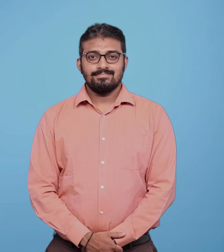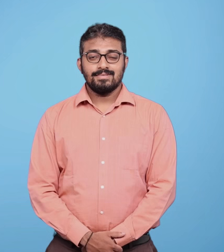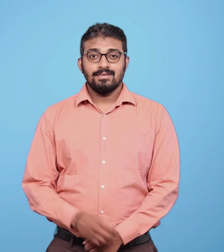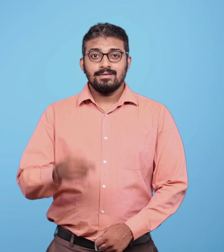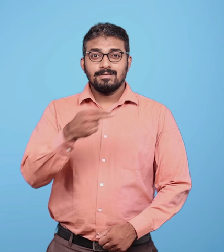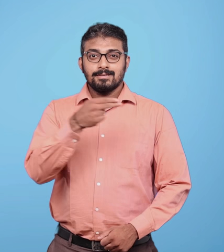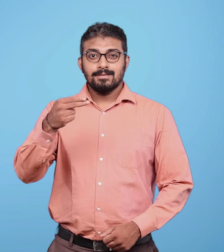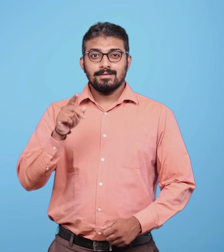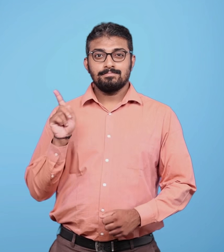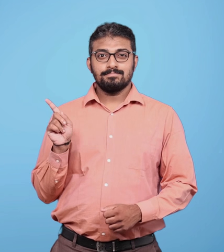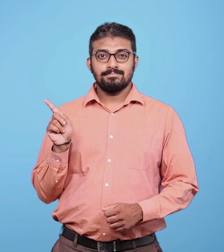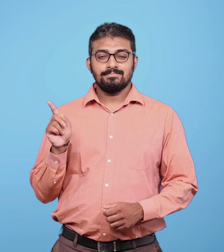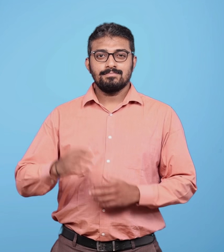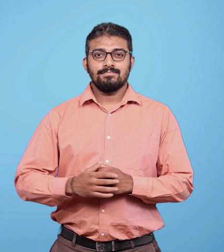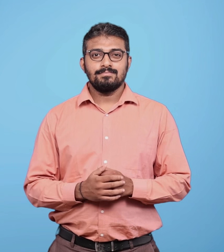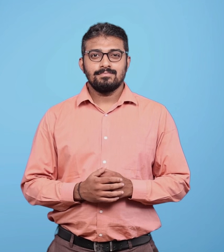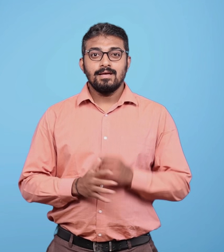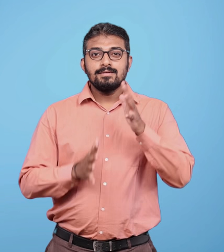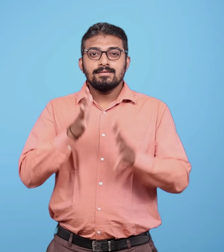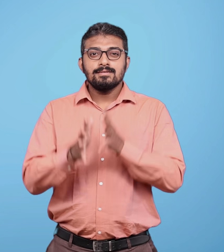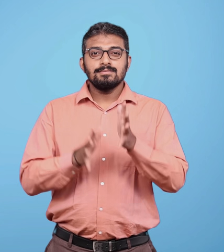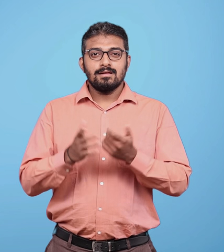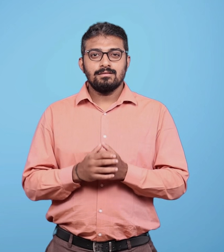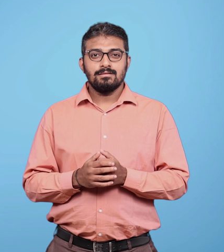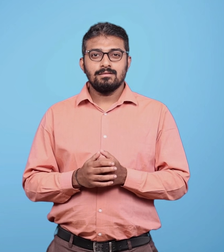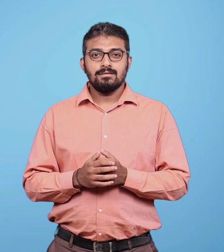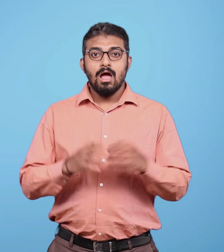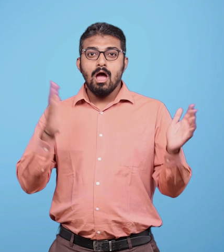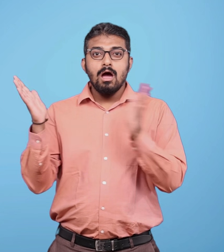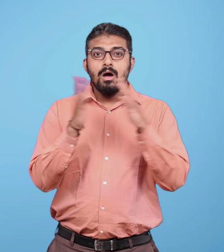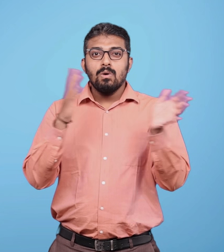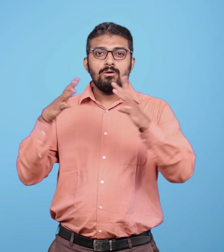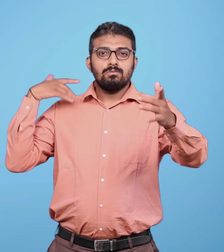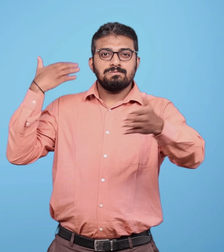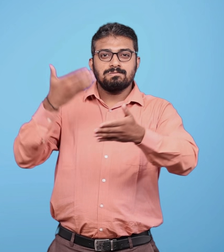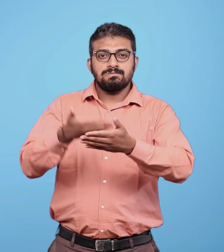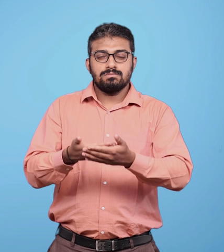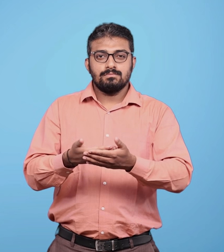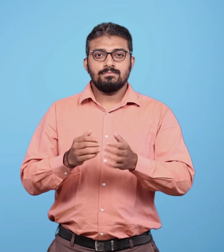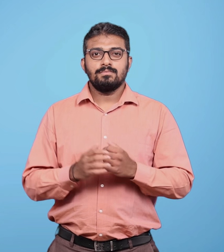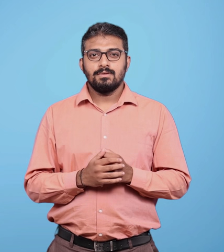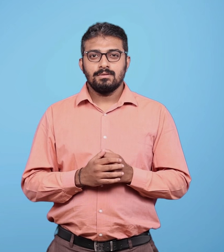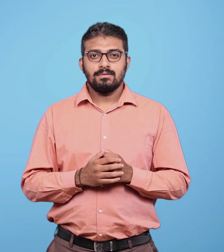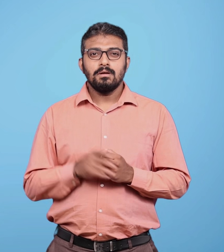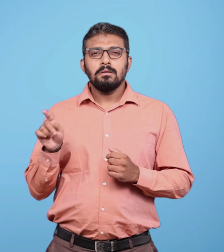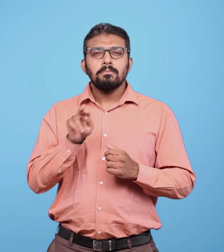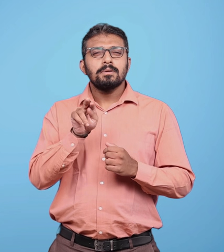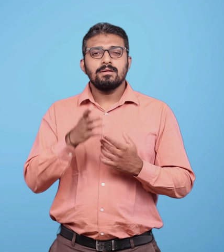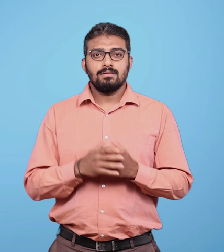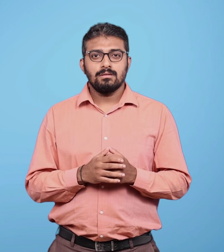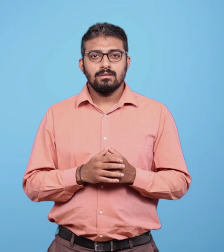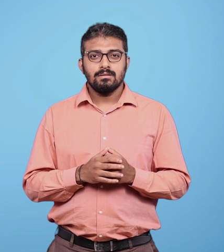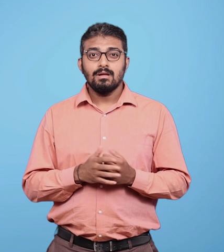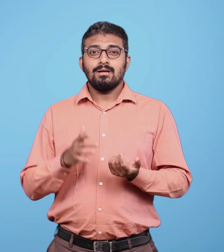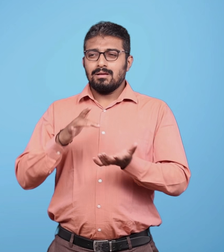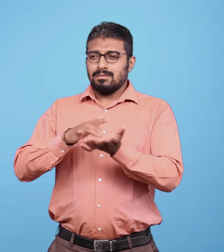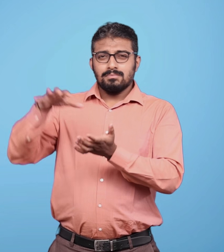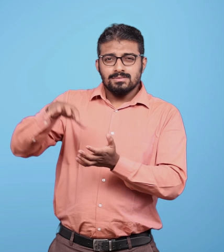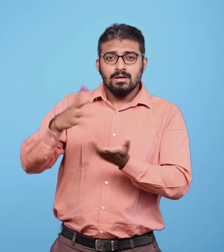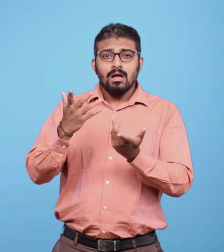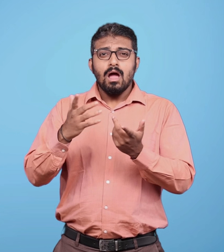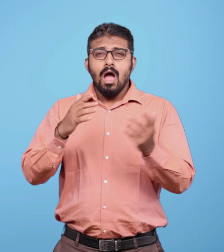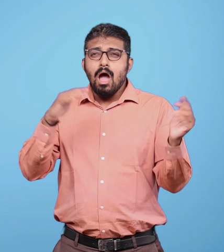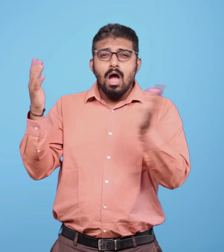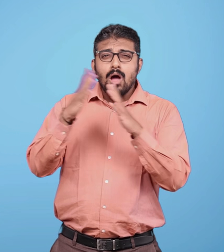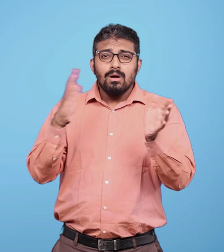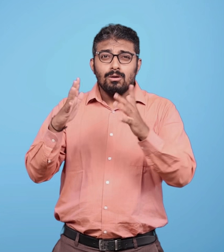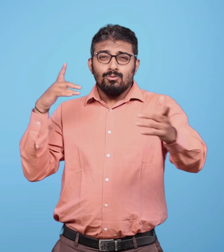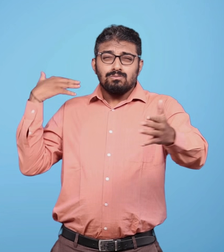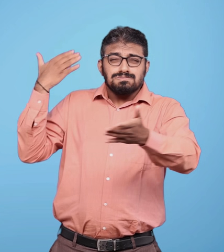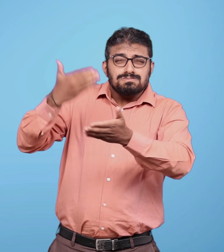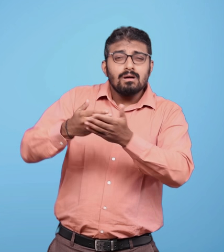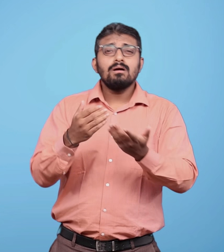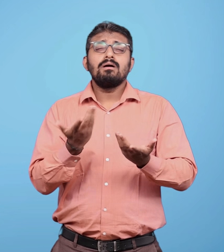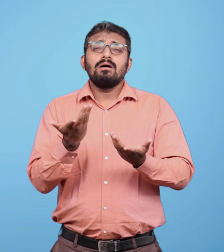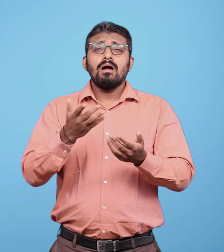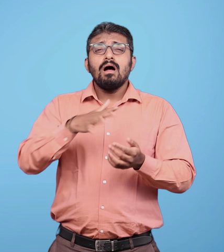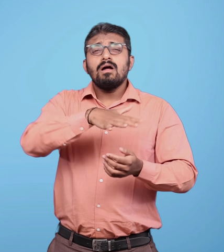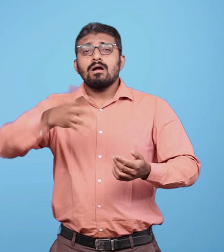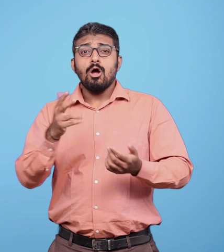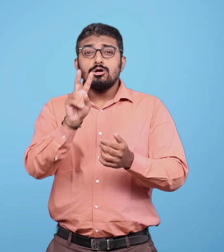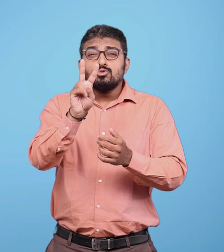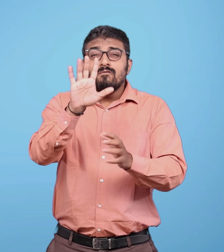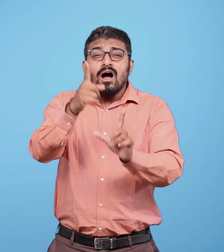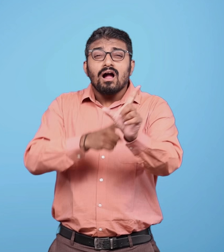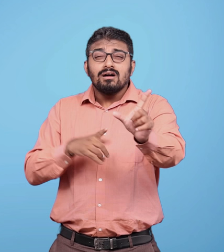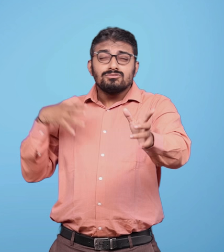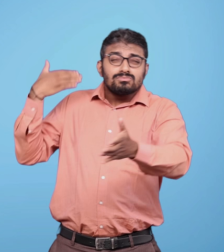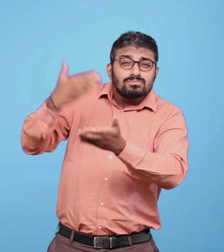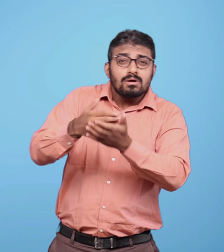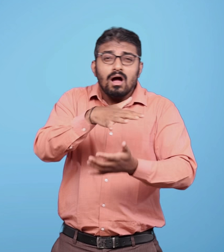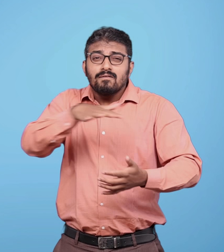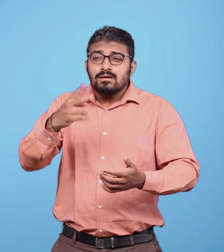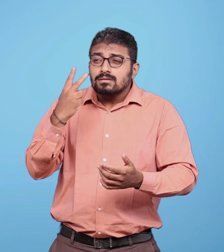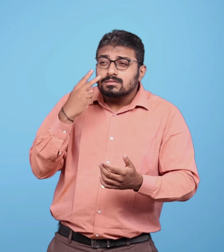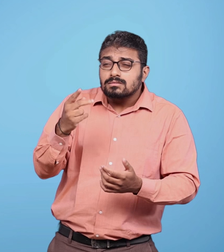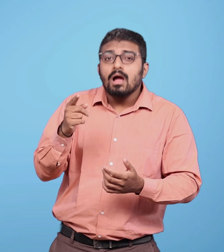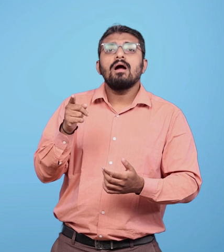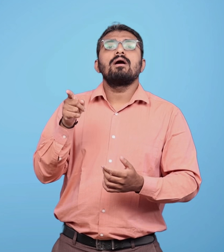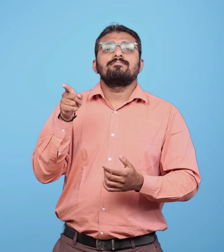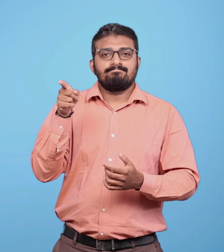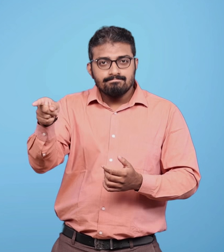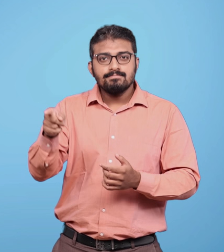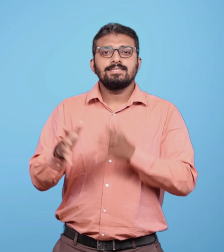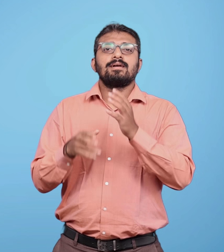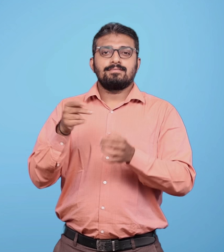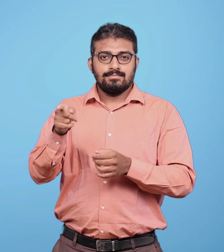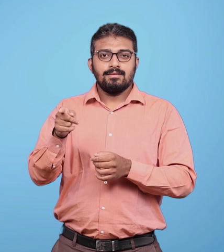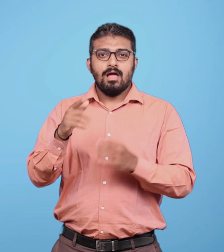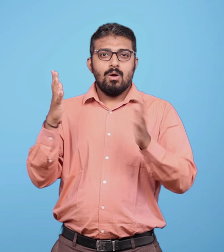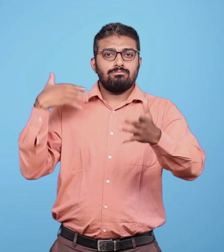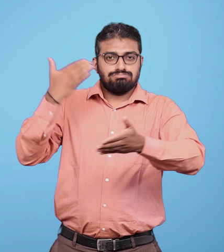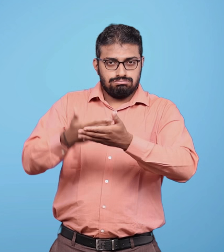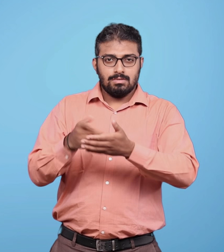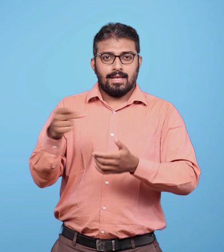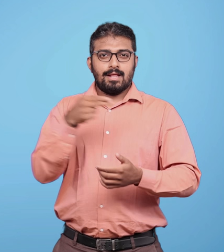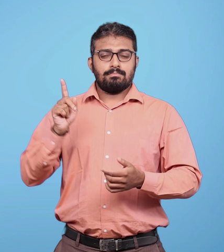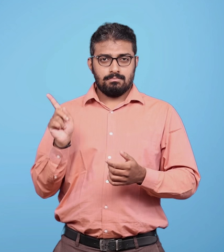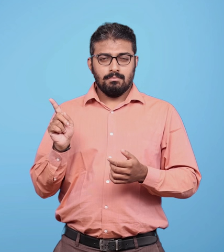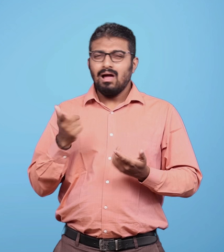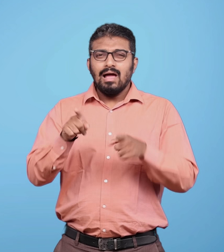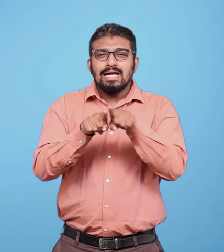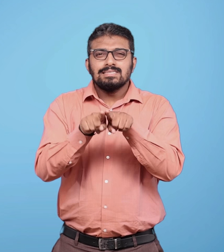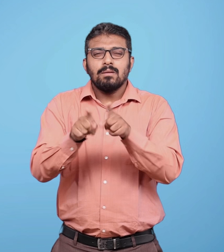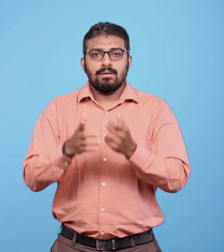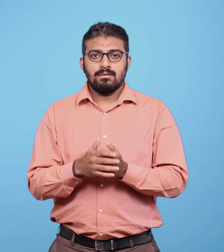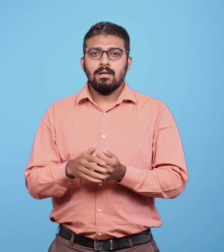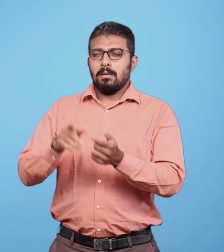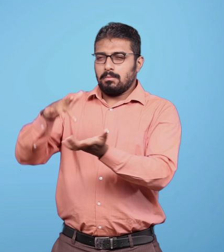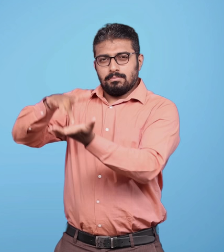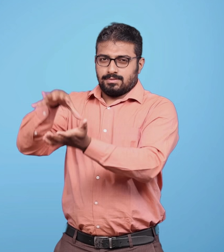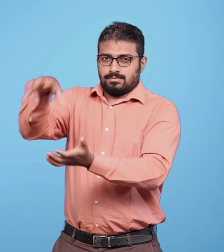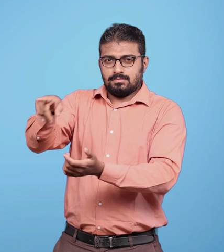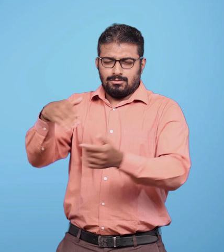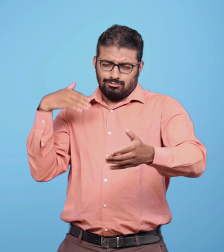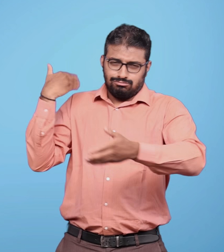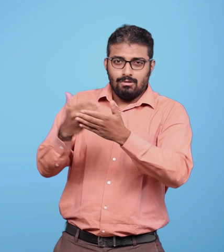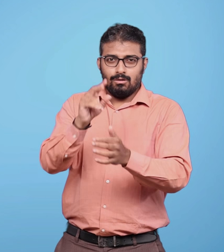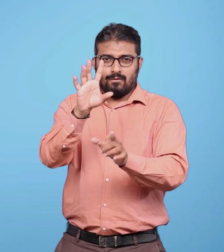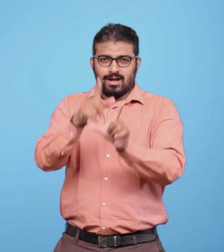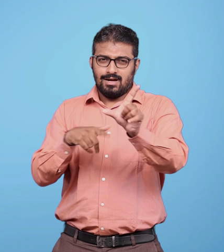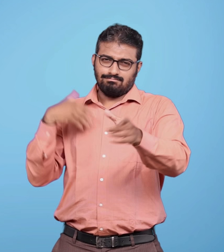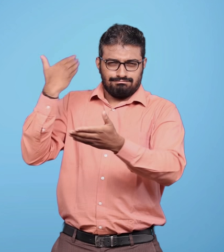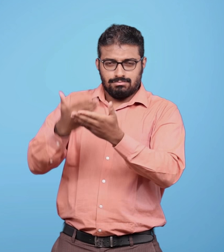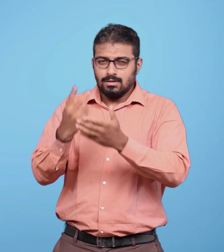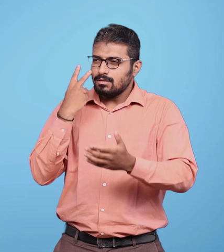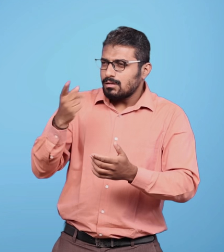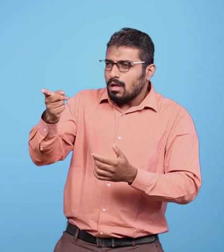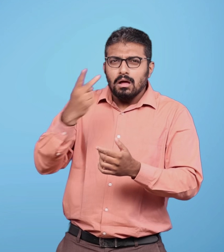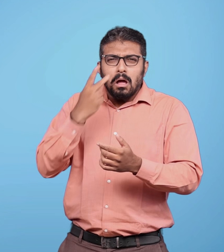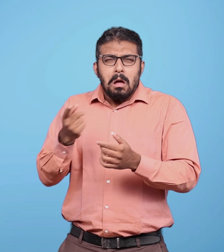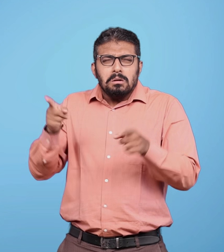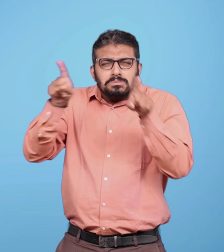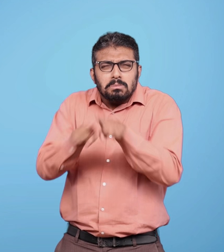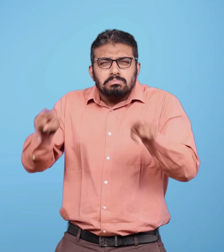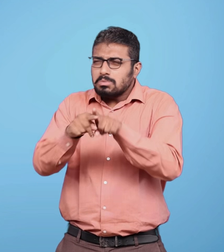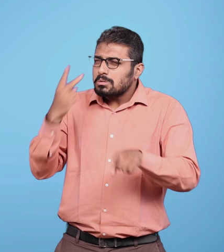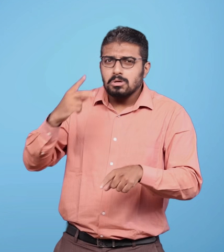Condensation This sign means climate. The average weather pattern taken over a long time, say 25 years, is called the climate of the place. For example, if we find that the temperature at a place is high most